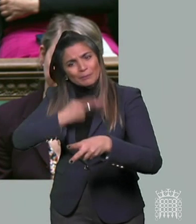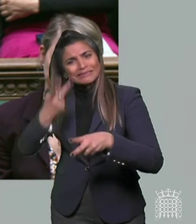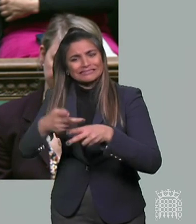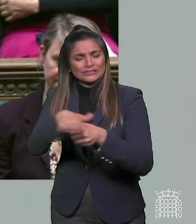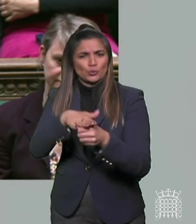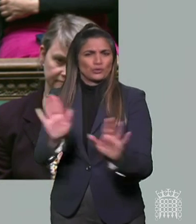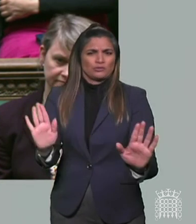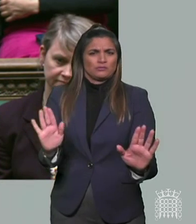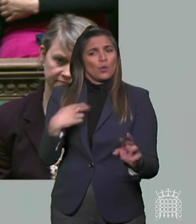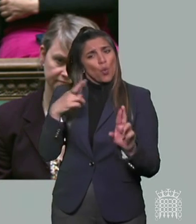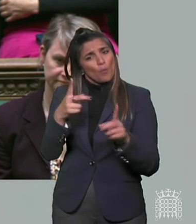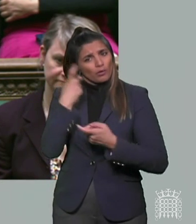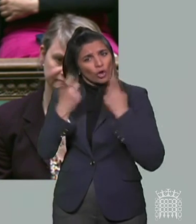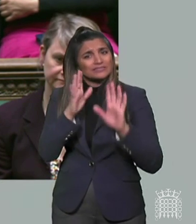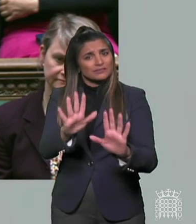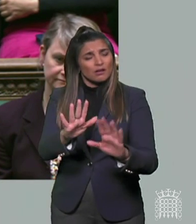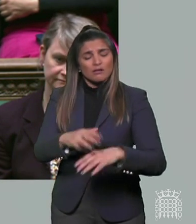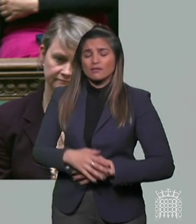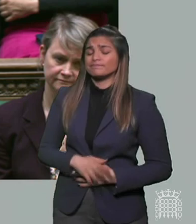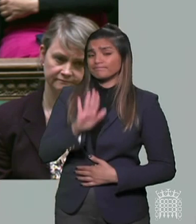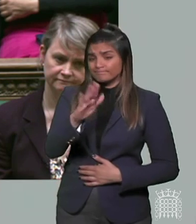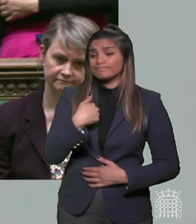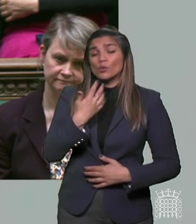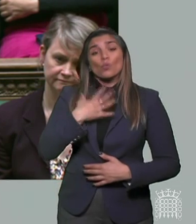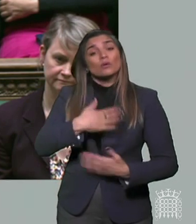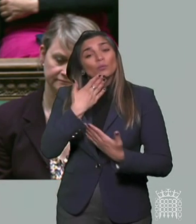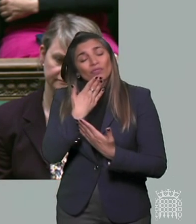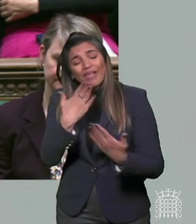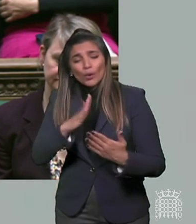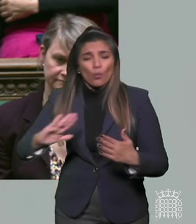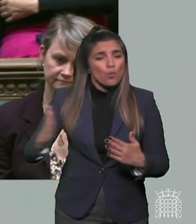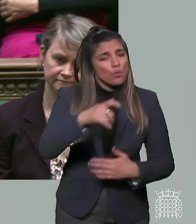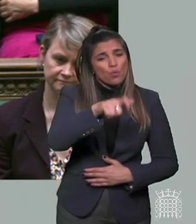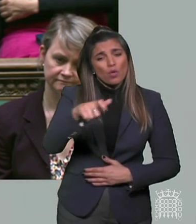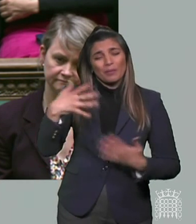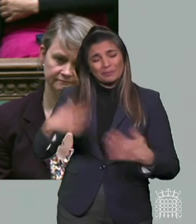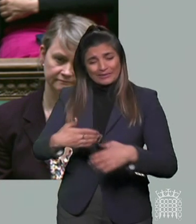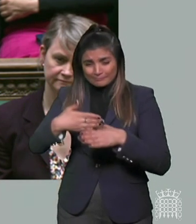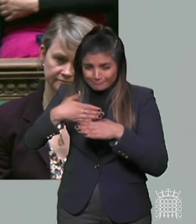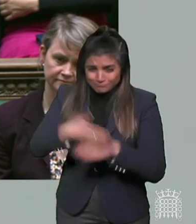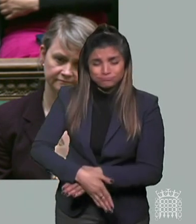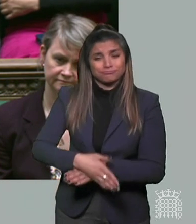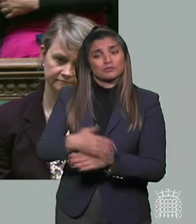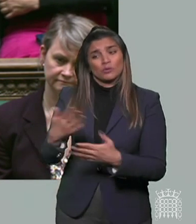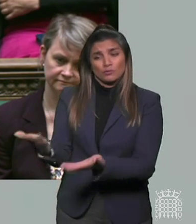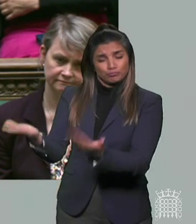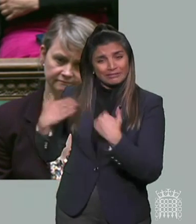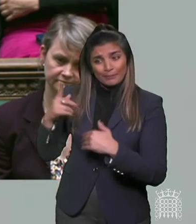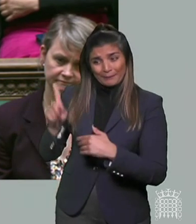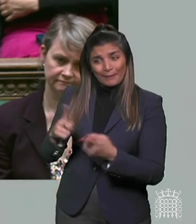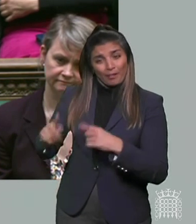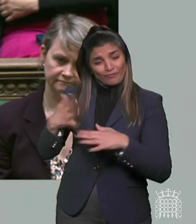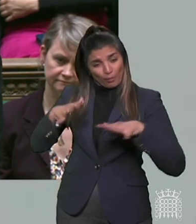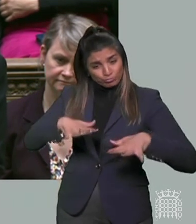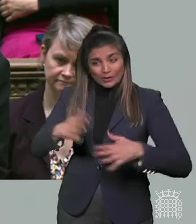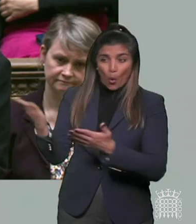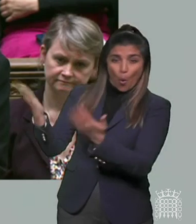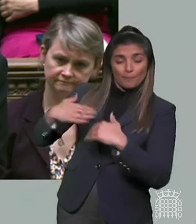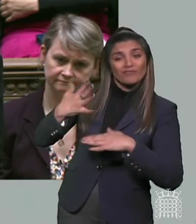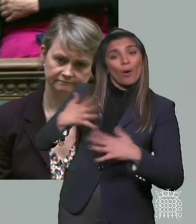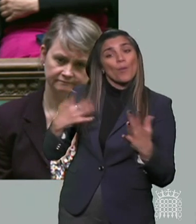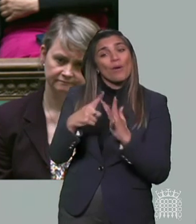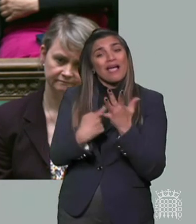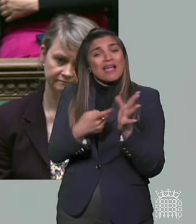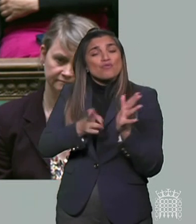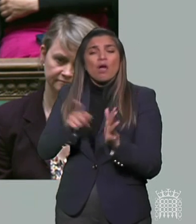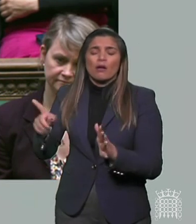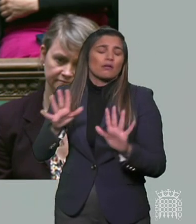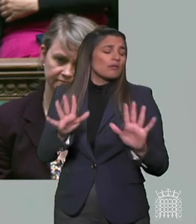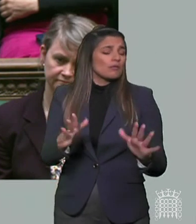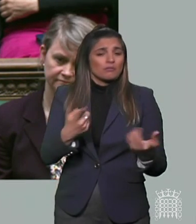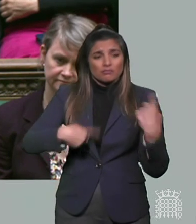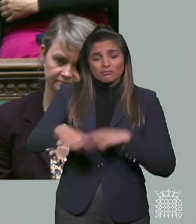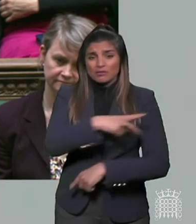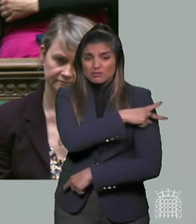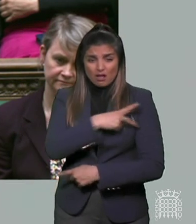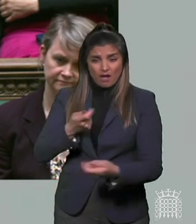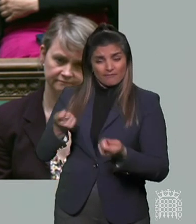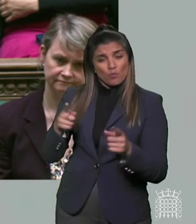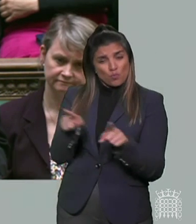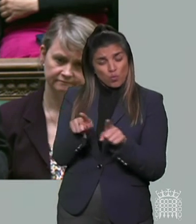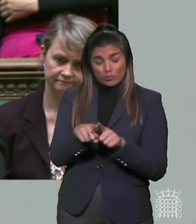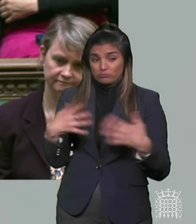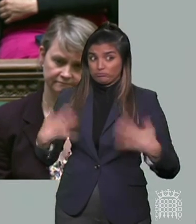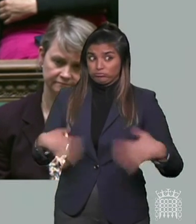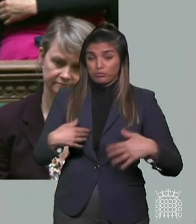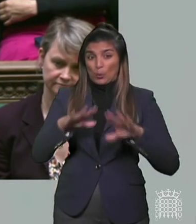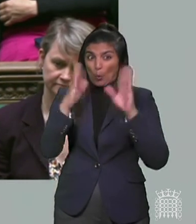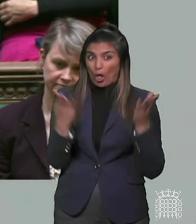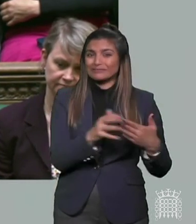I would like to thank all the people who have been working tirelessly to bring British nationals home from Iran, our diplomatic staff and our world-leading British intelligence agencies.